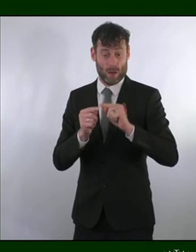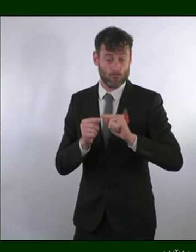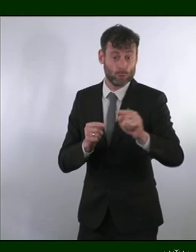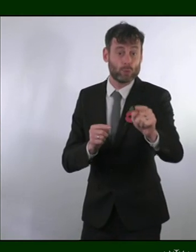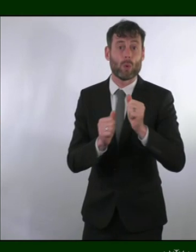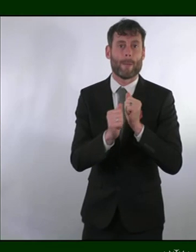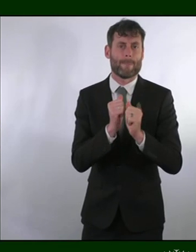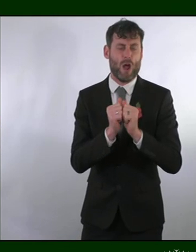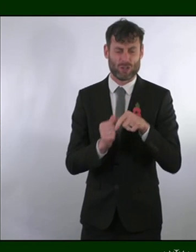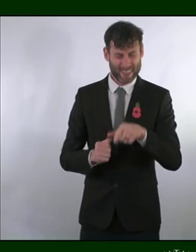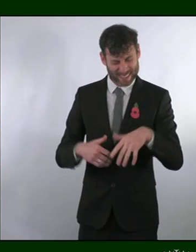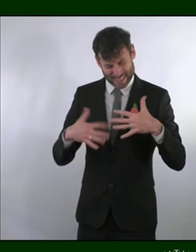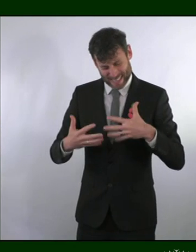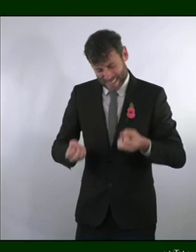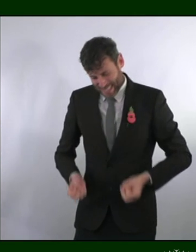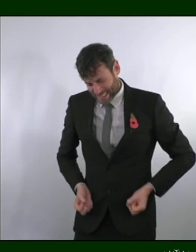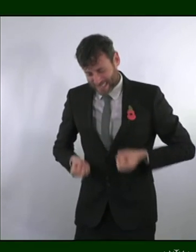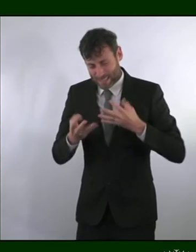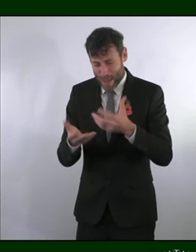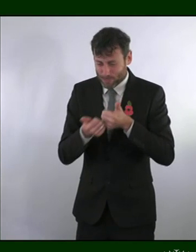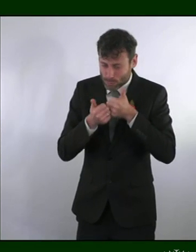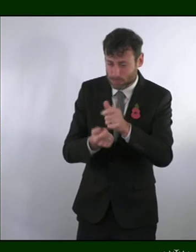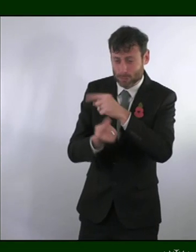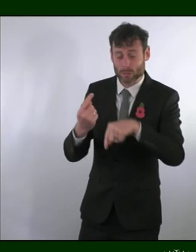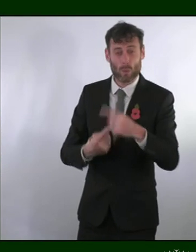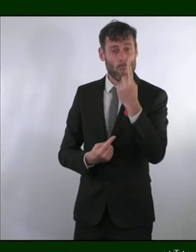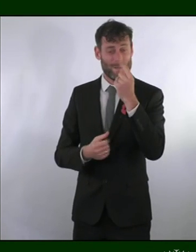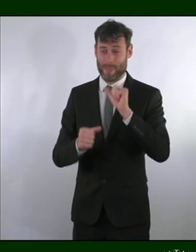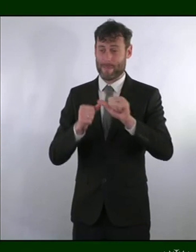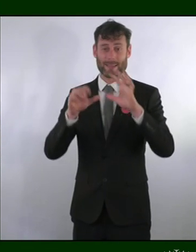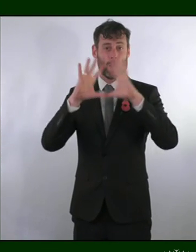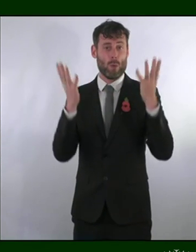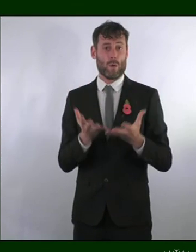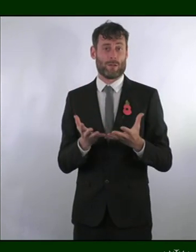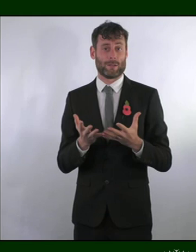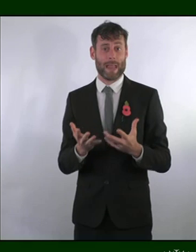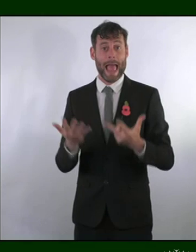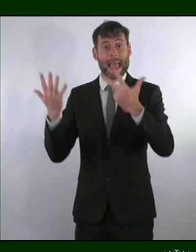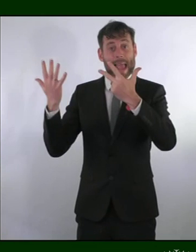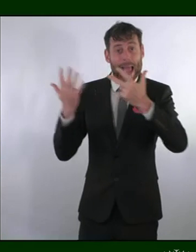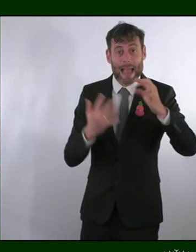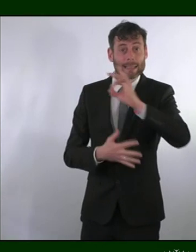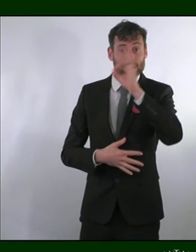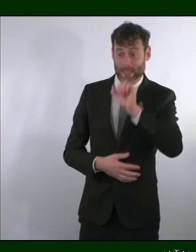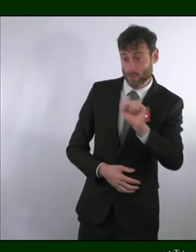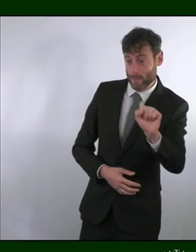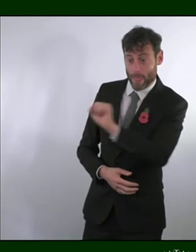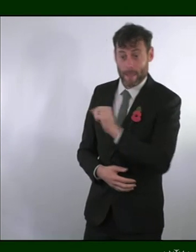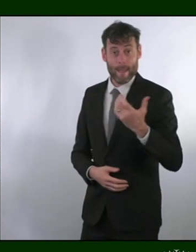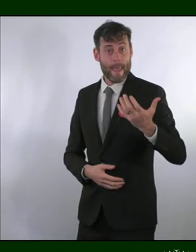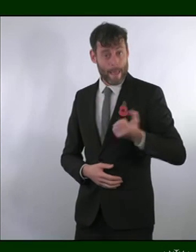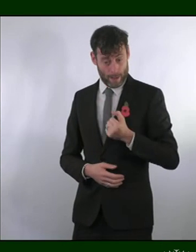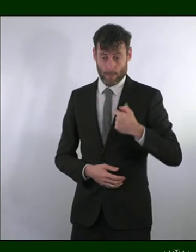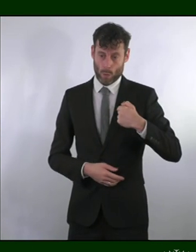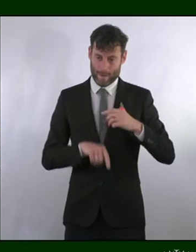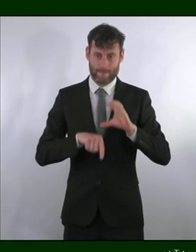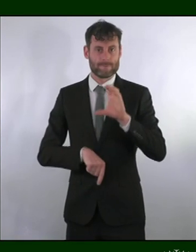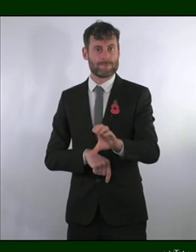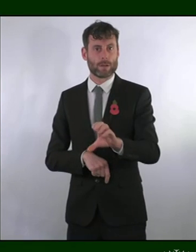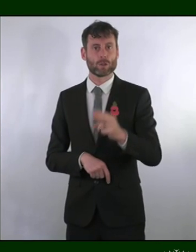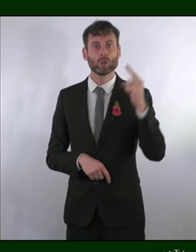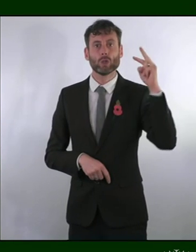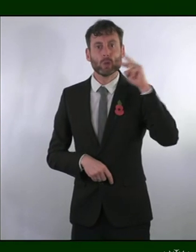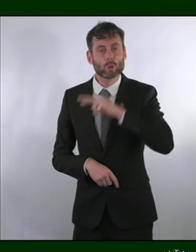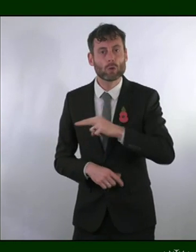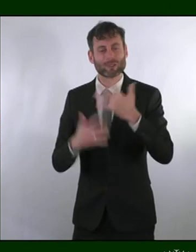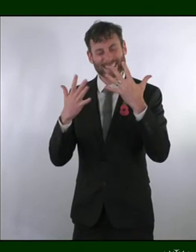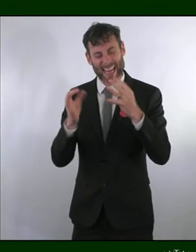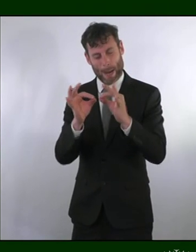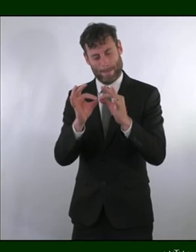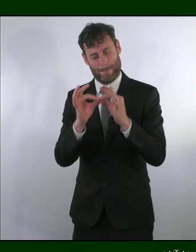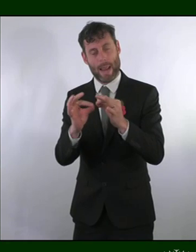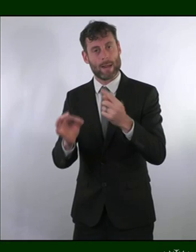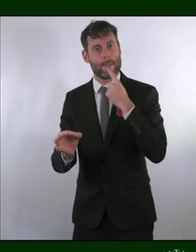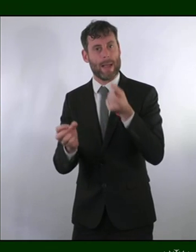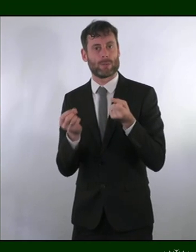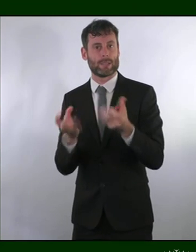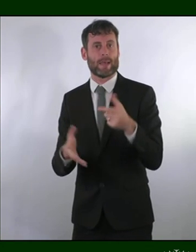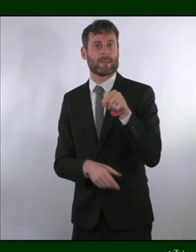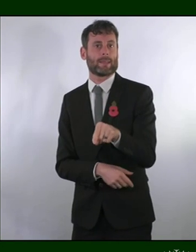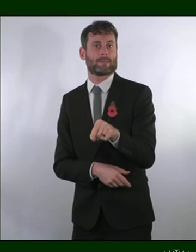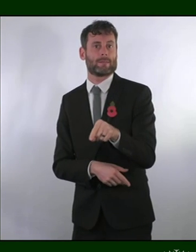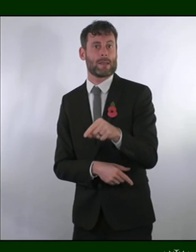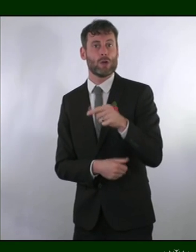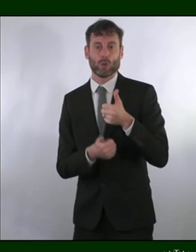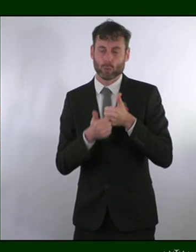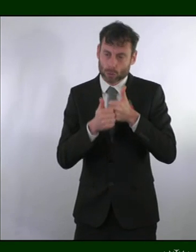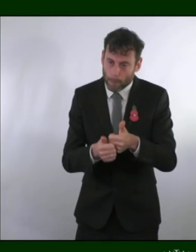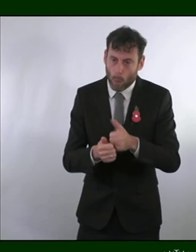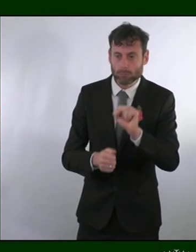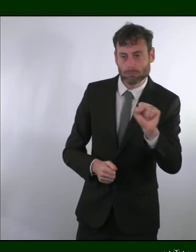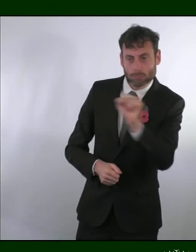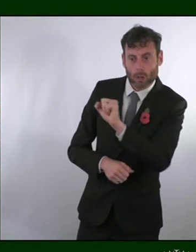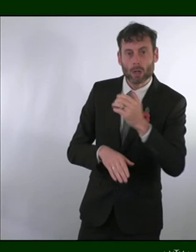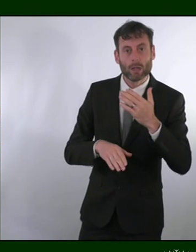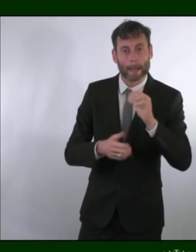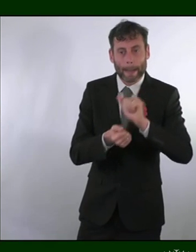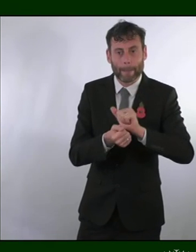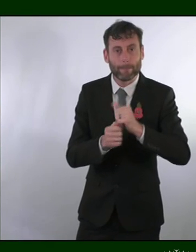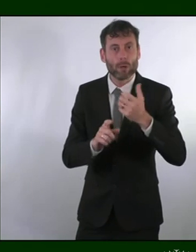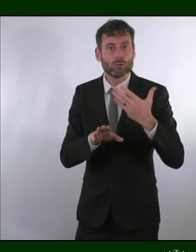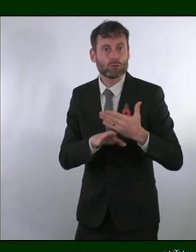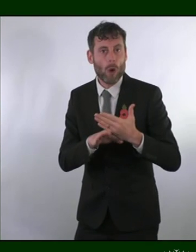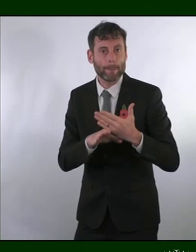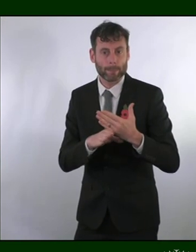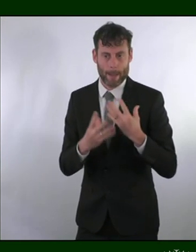It is one of the most generous programmes in the world, with 80% of income supported by this Government and an overall package of £210 billion going in to support jobs, families and livelihoods throughout this country.